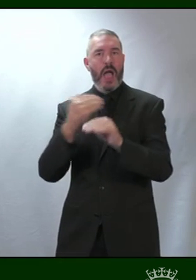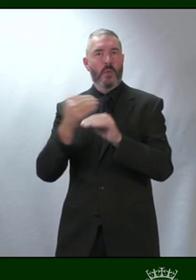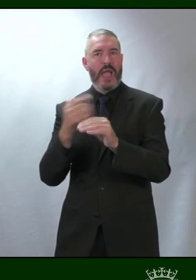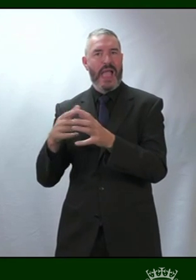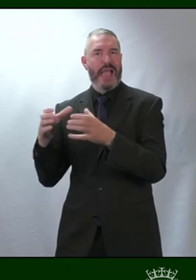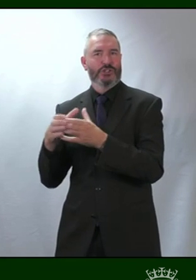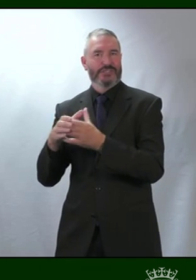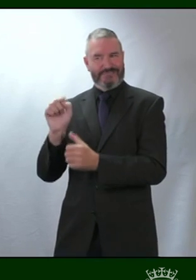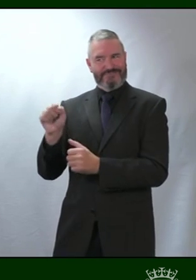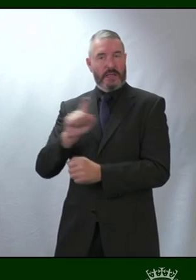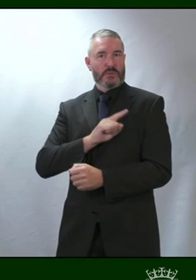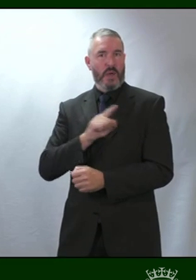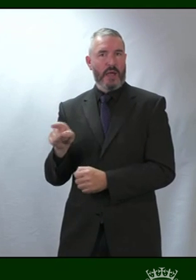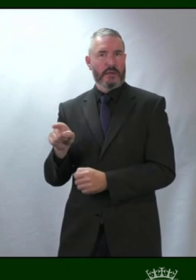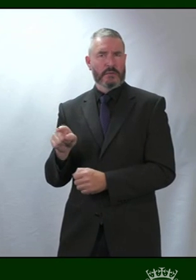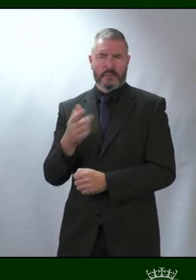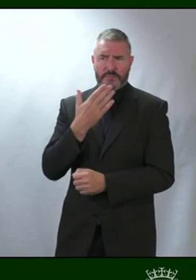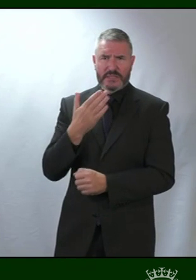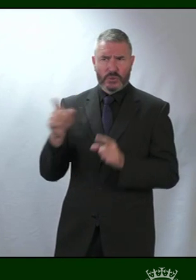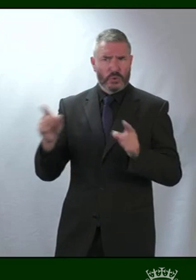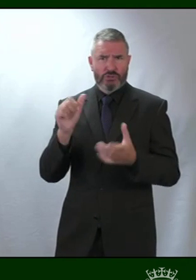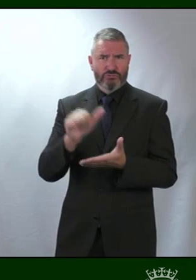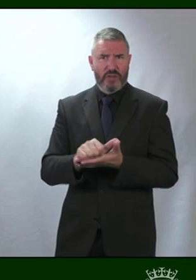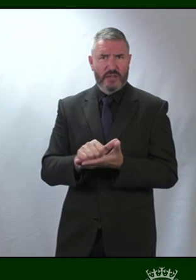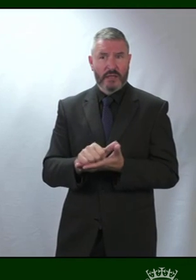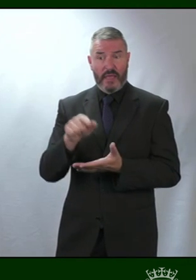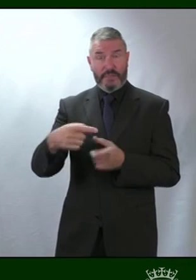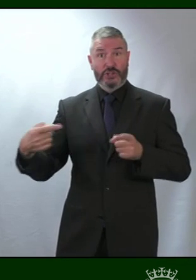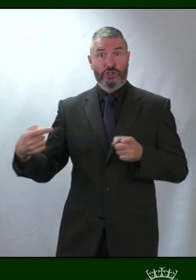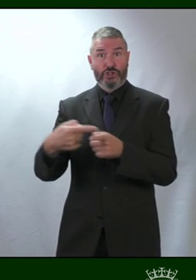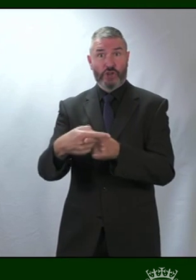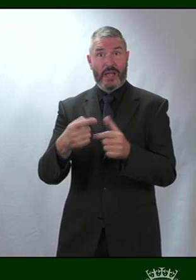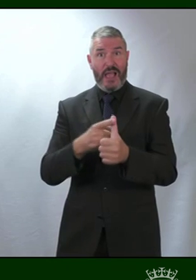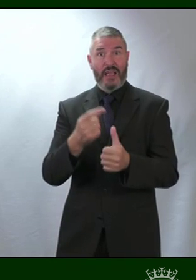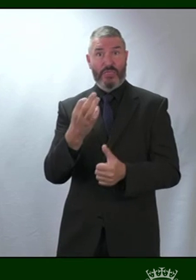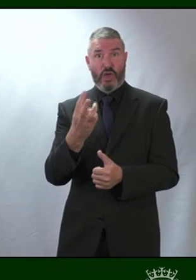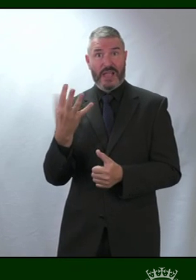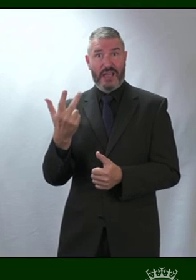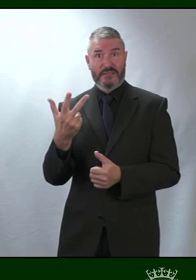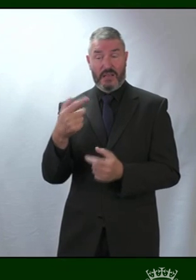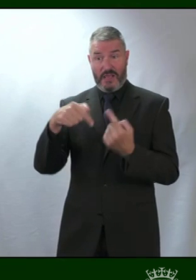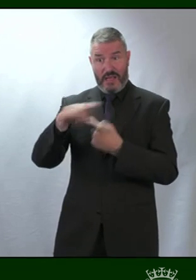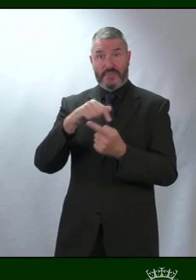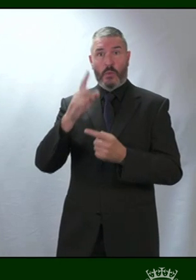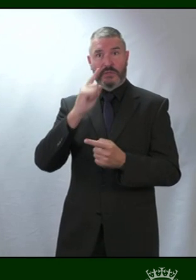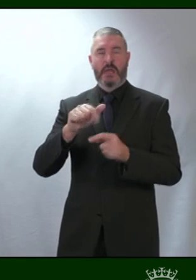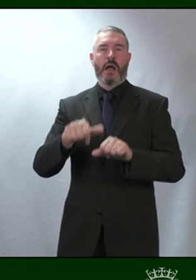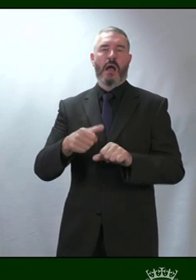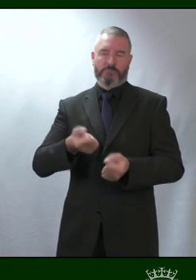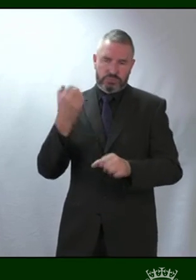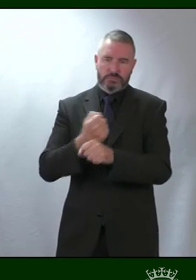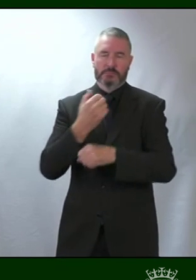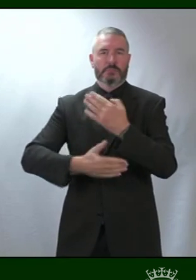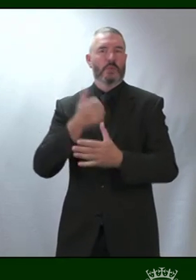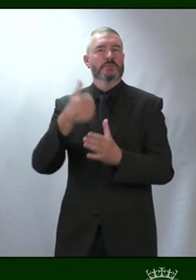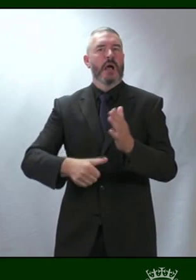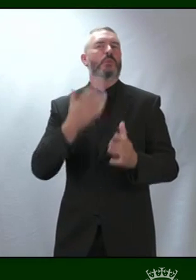Can my right hon. Friend tell me when, if ever, the people of Menheniot will finally see shovels in the ground?